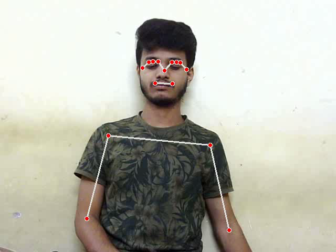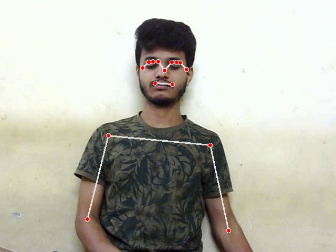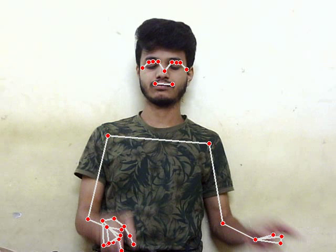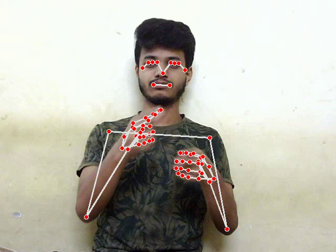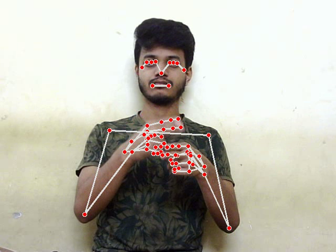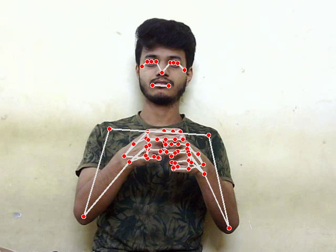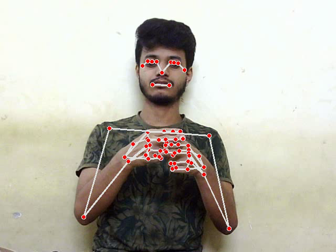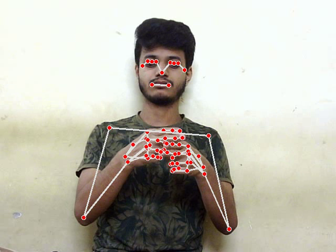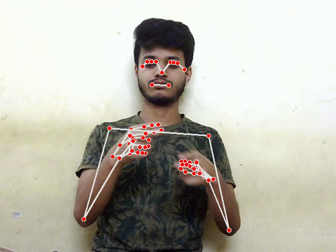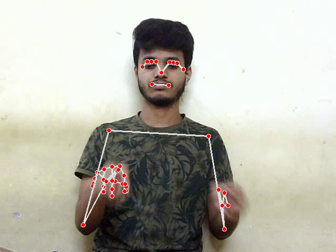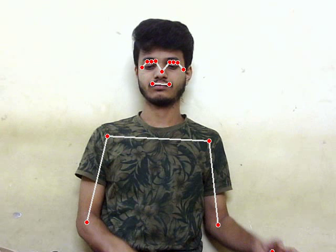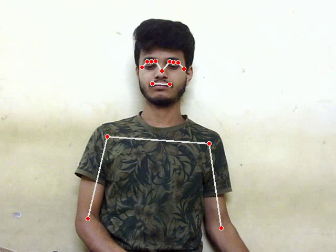name